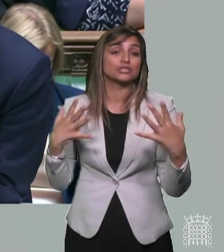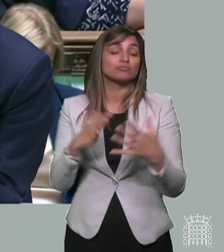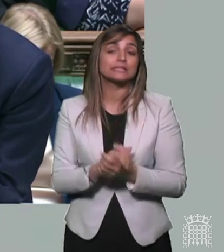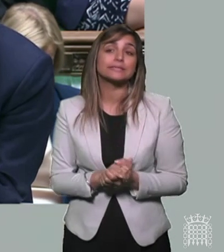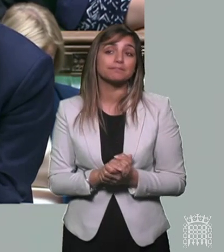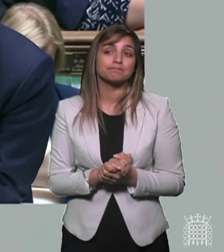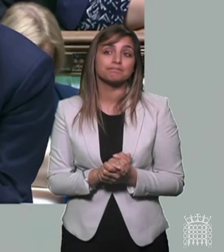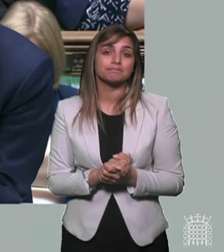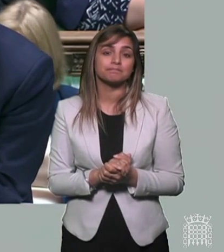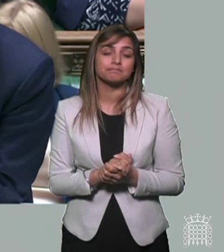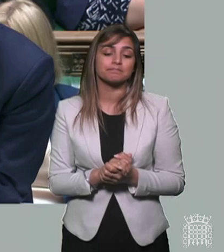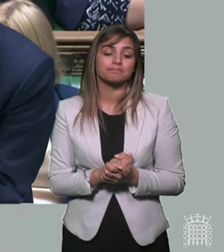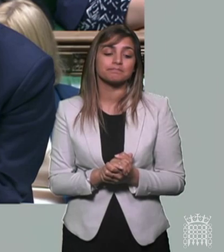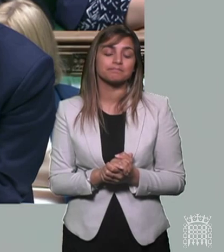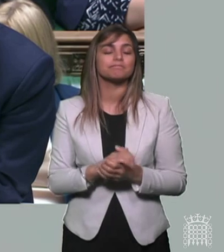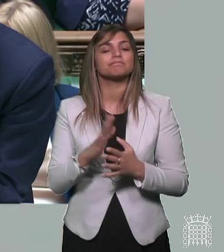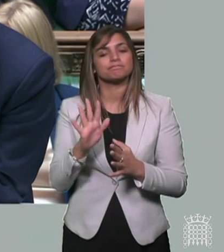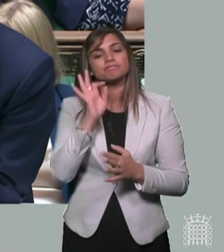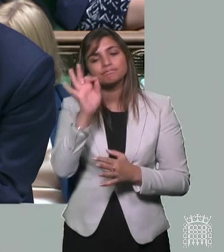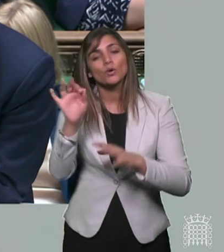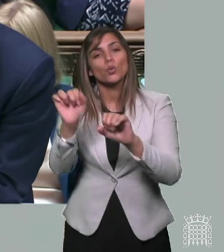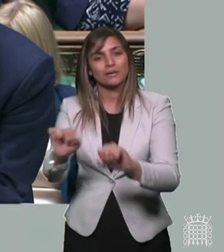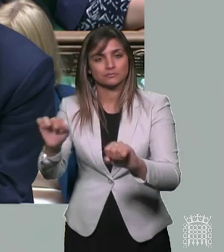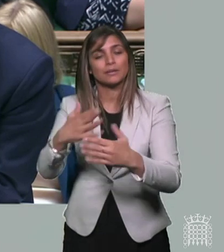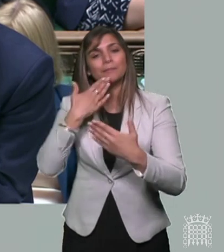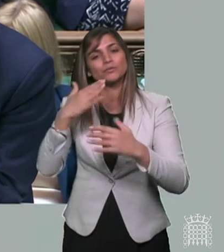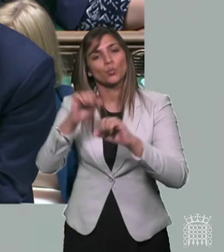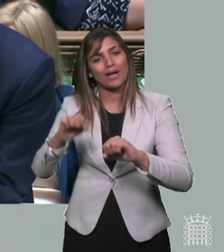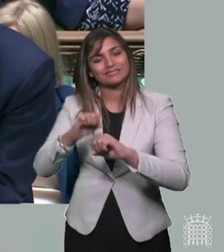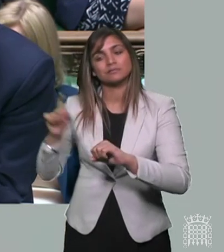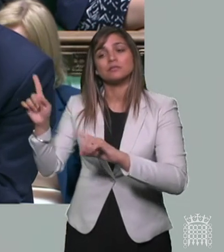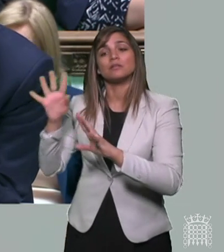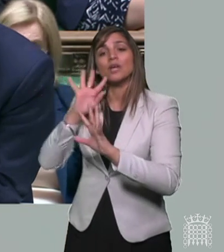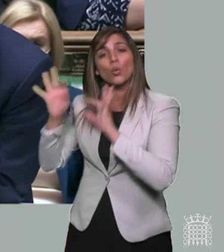I would ask him to wait and see what the inquiry says.